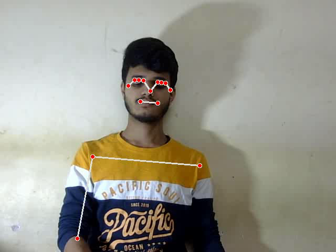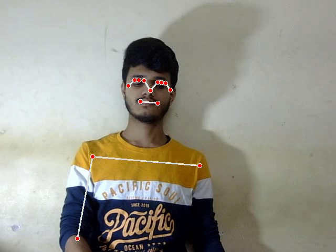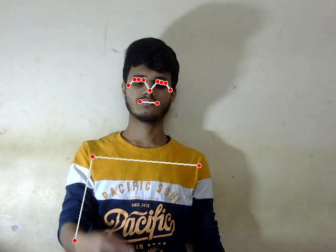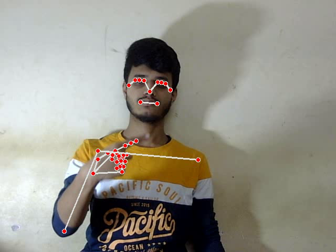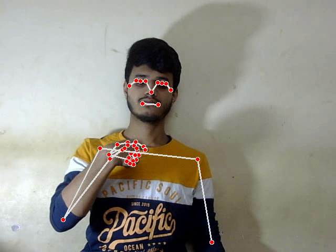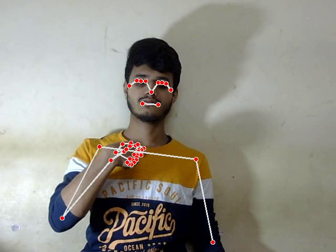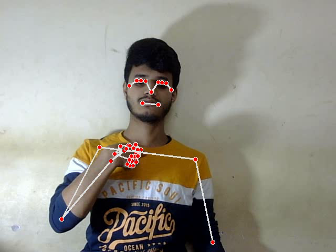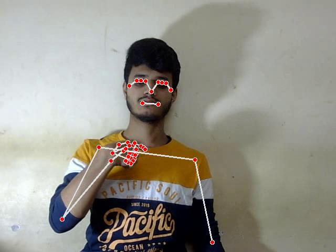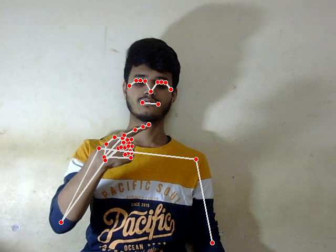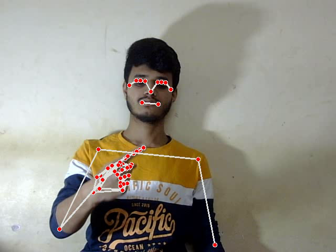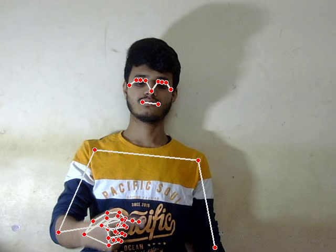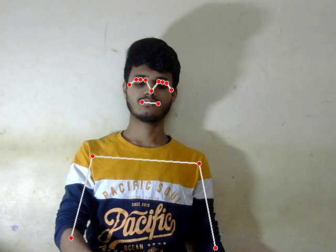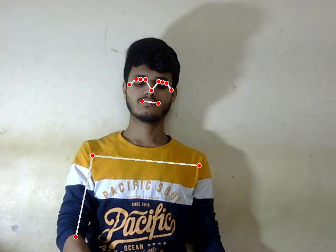I